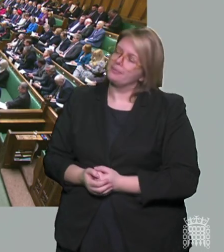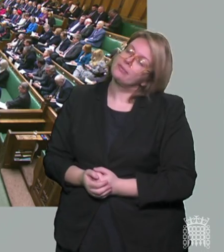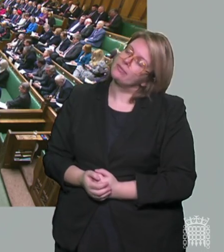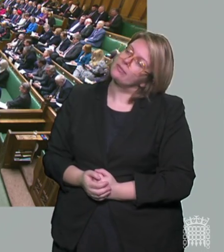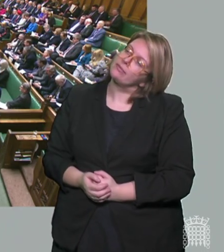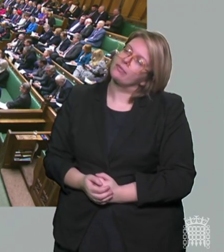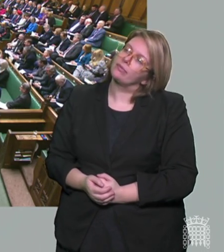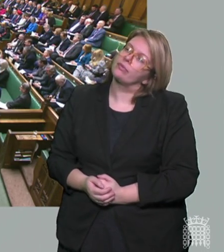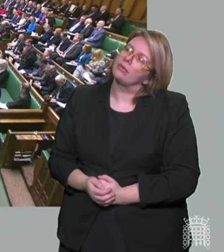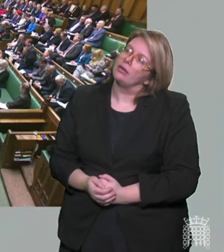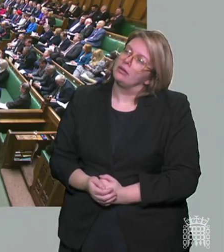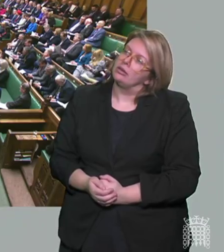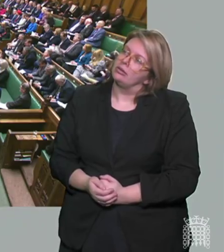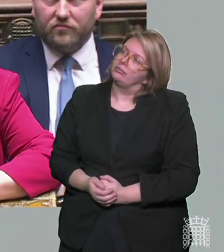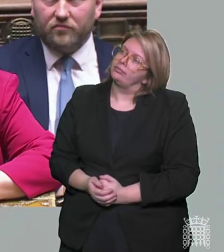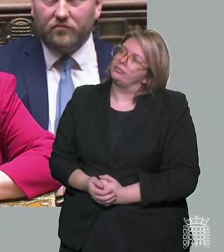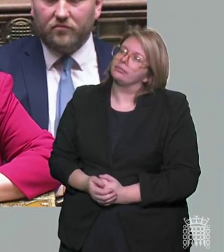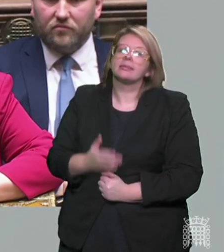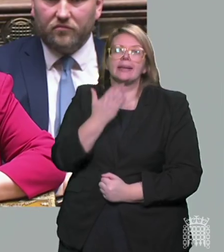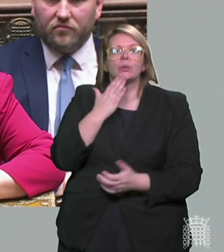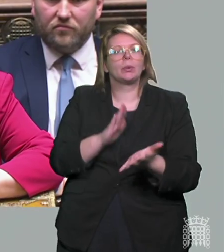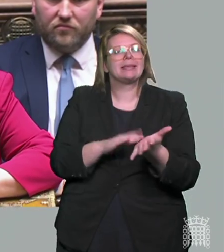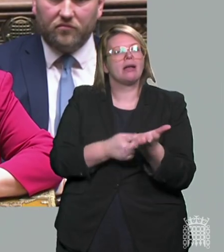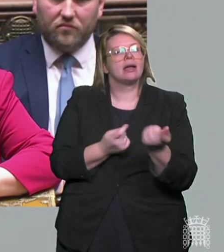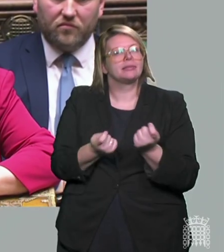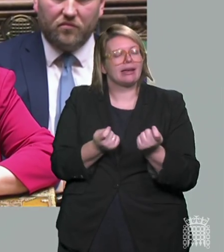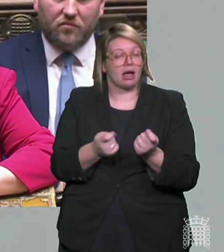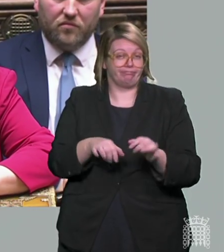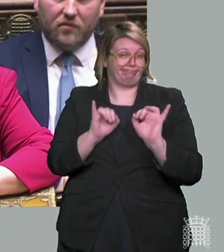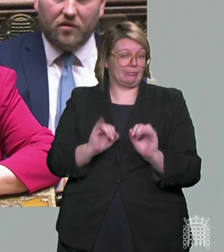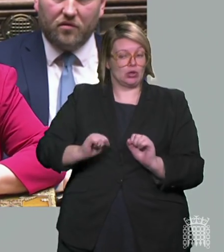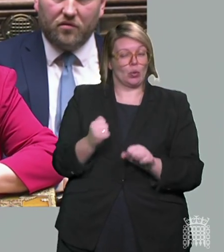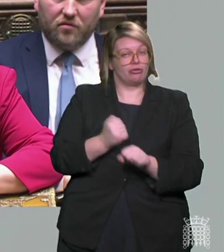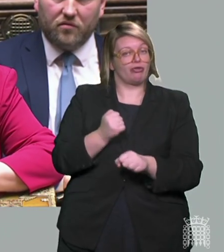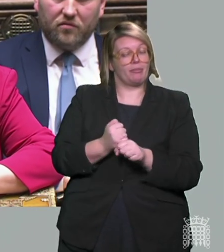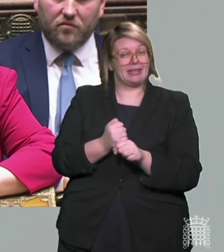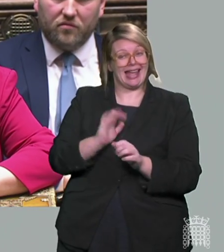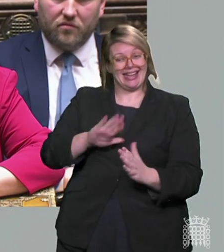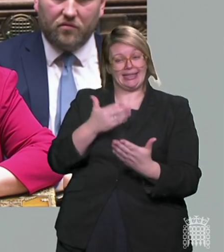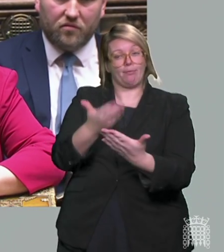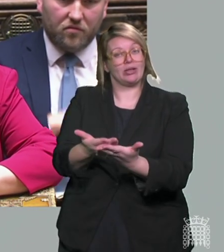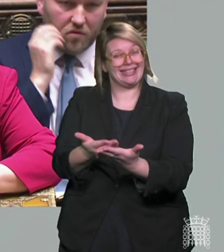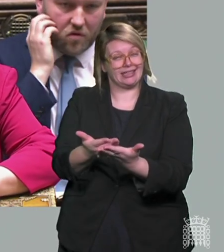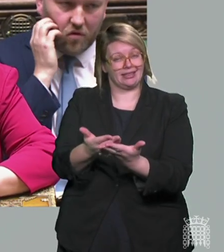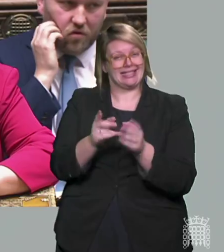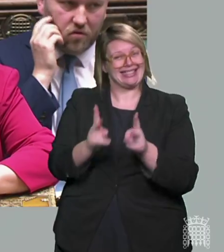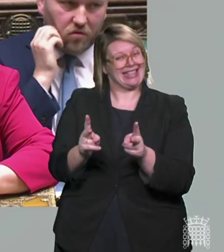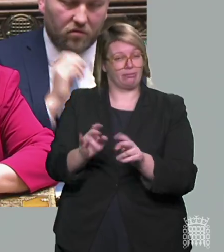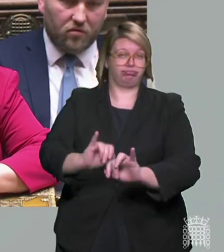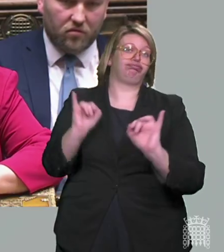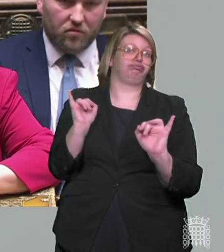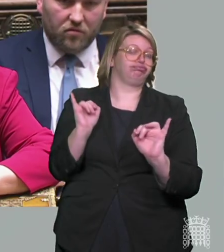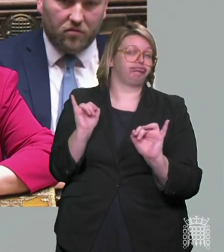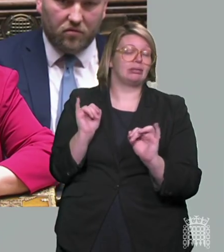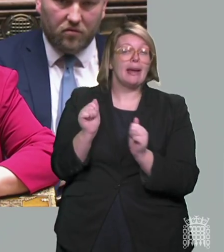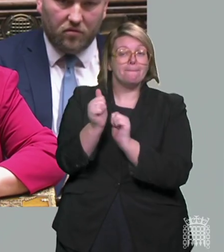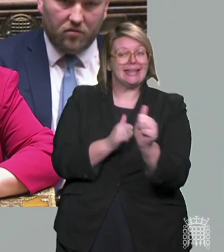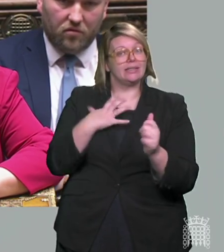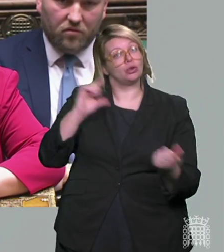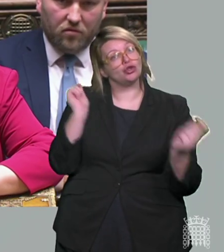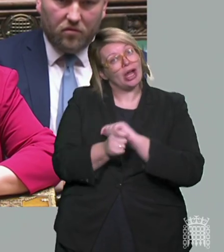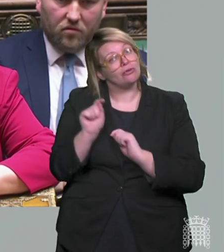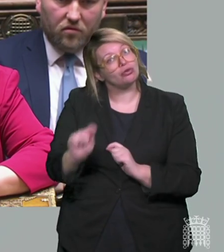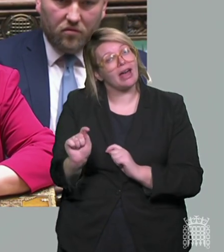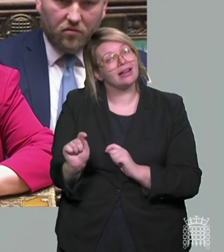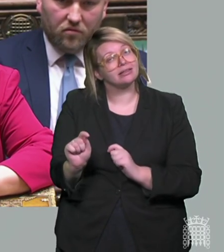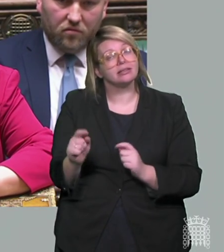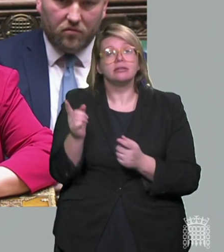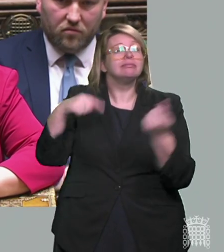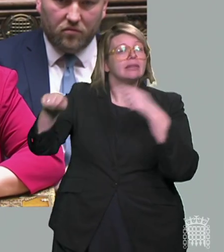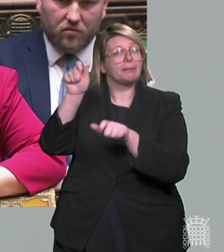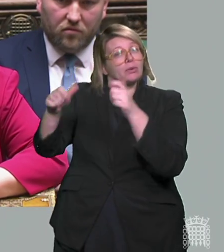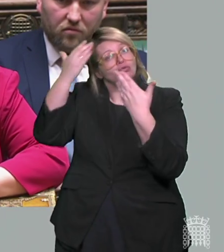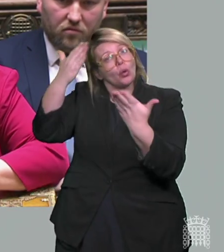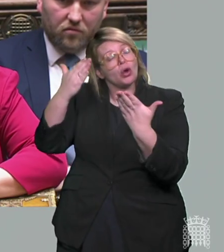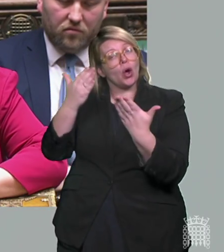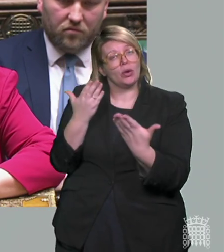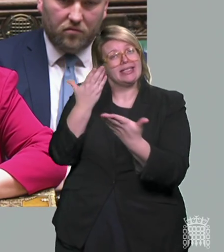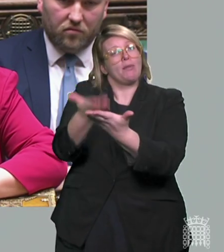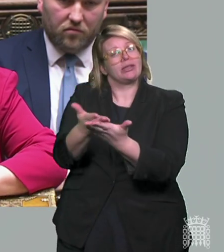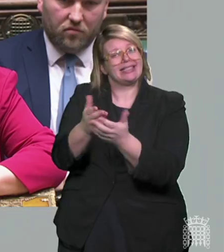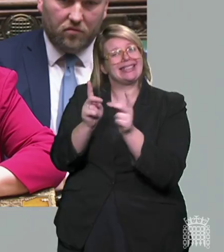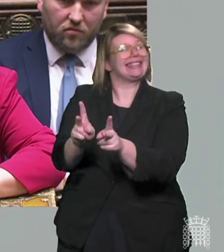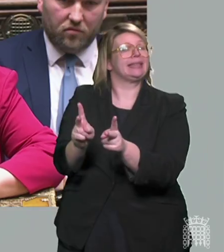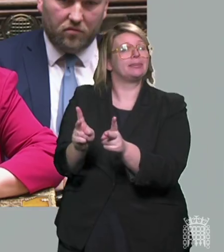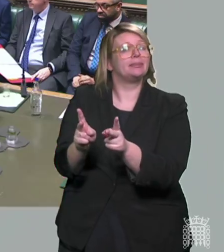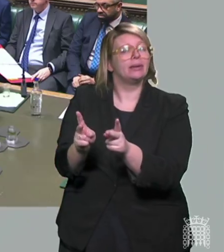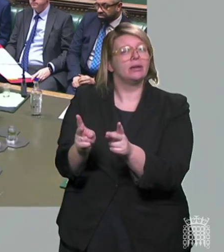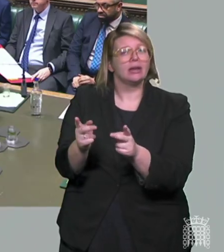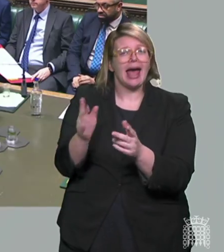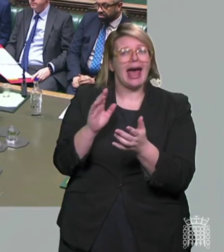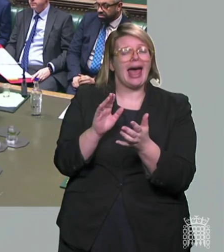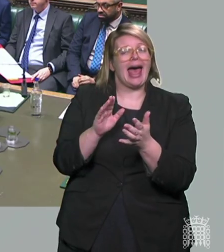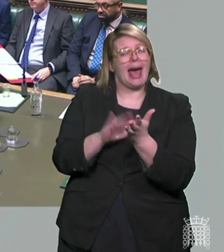The Scottish Government’s delayed and botched deposit return scheme has turned into total chaos: businesses want to redesign it to make it work; the public do not know about it; and MSPs want it delayed again.